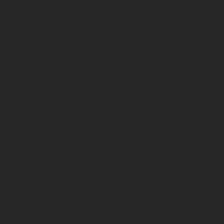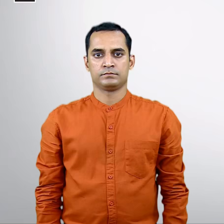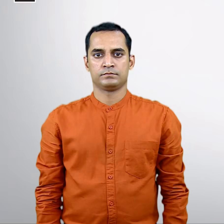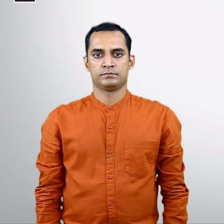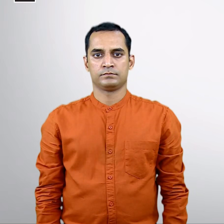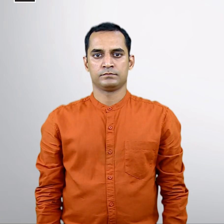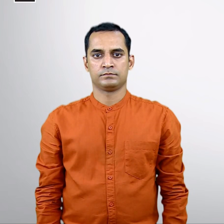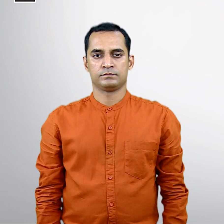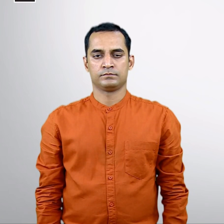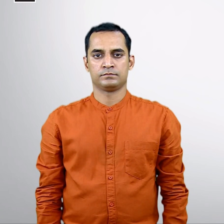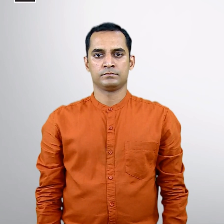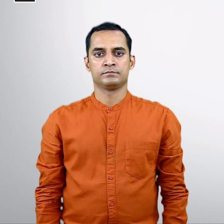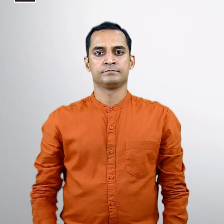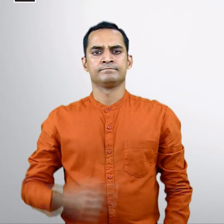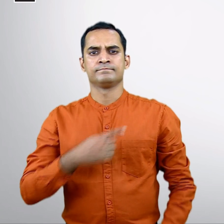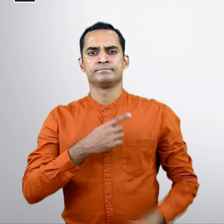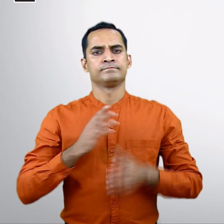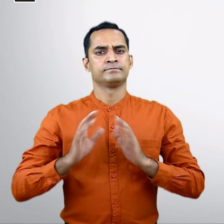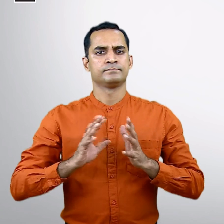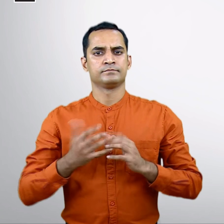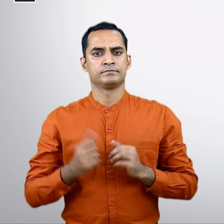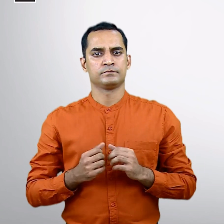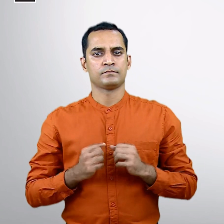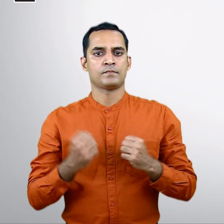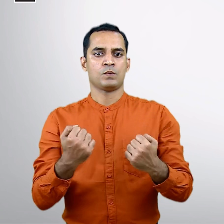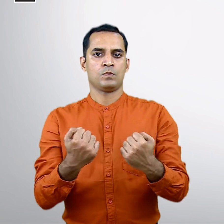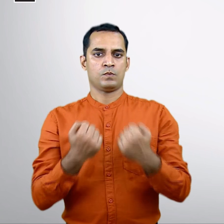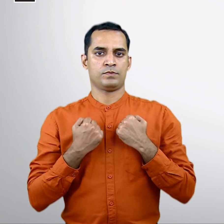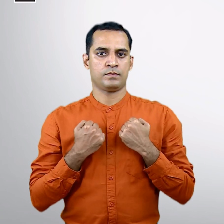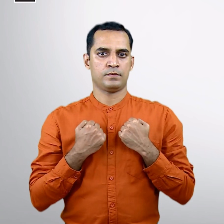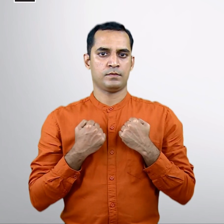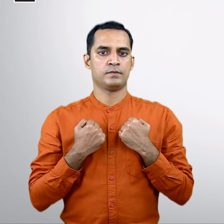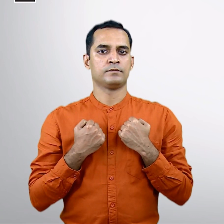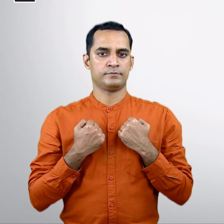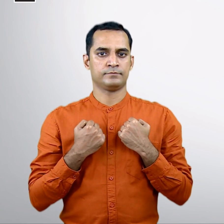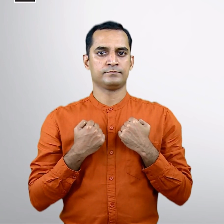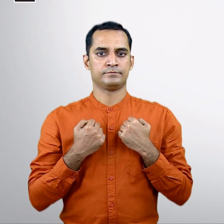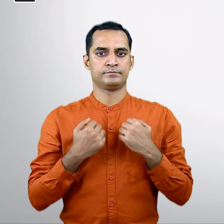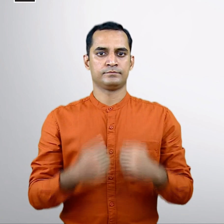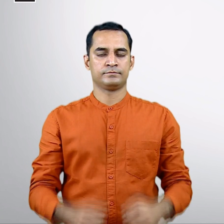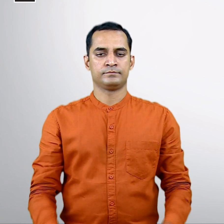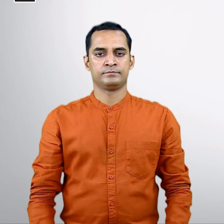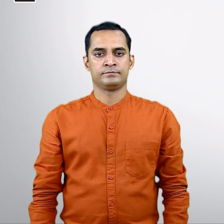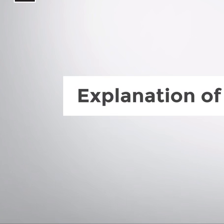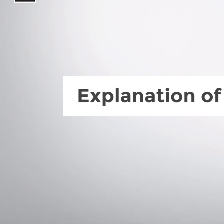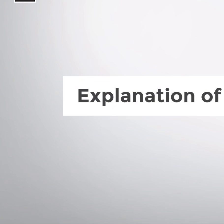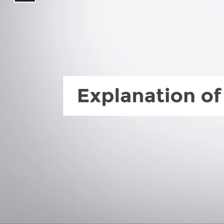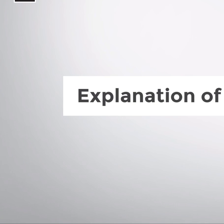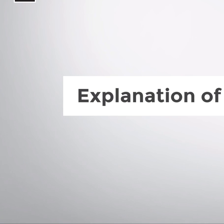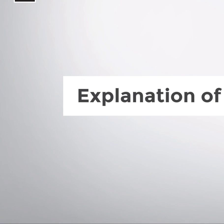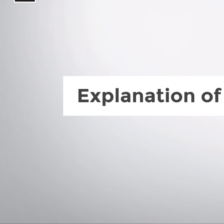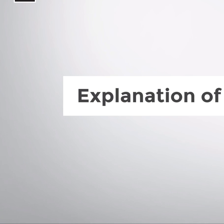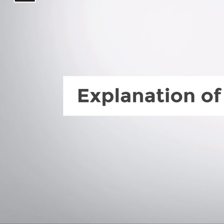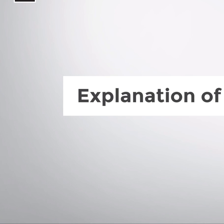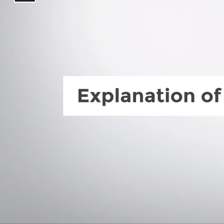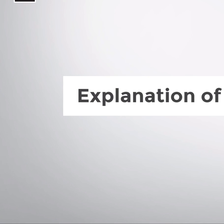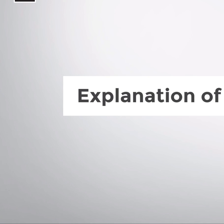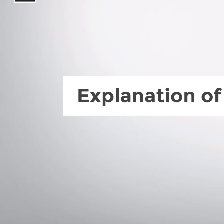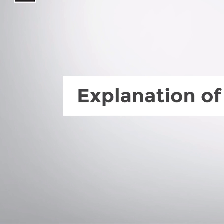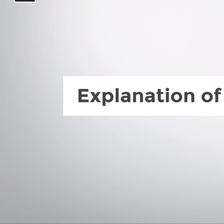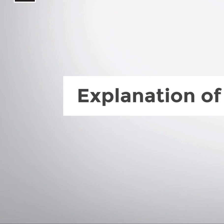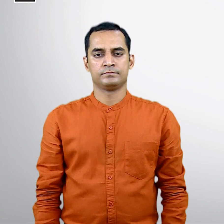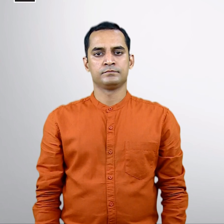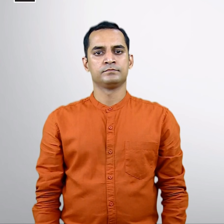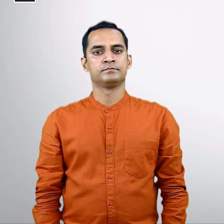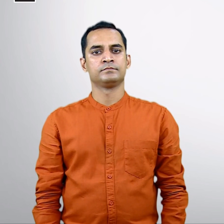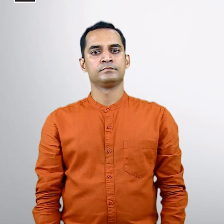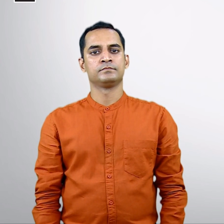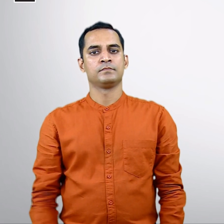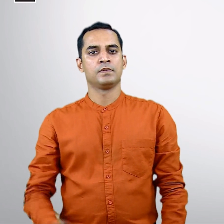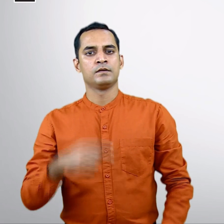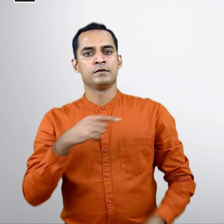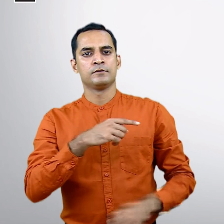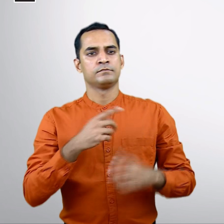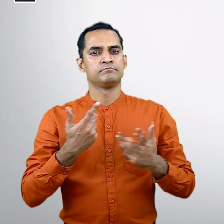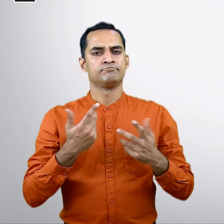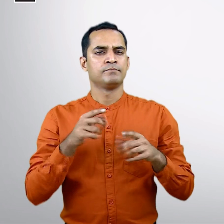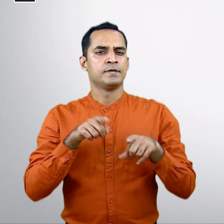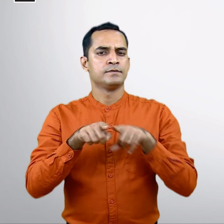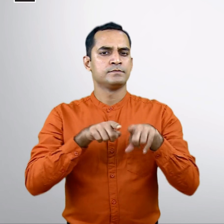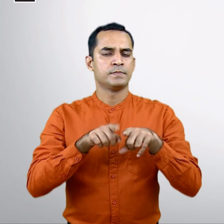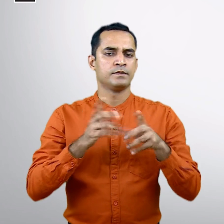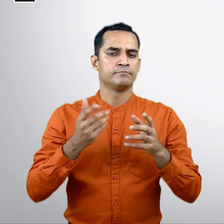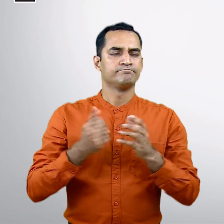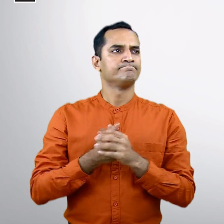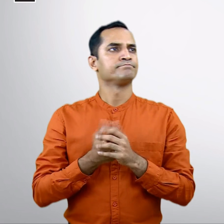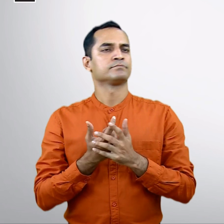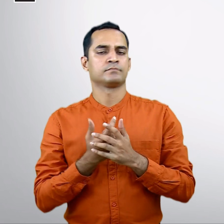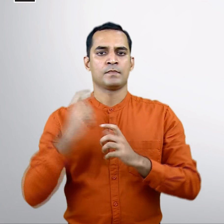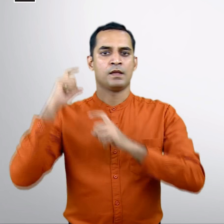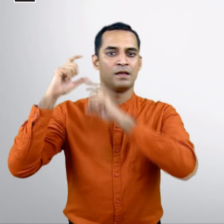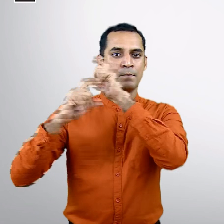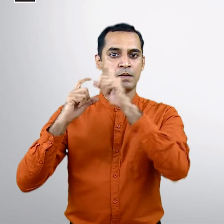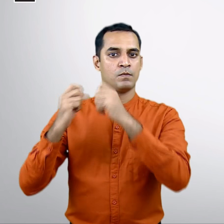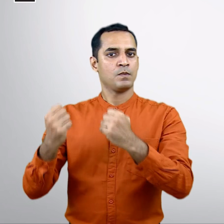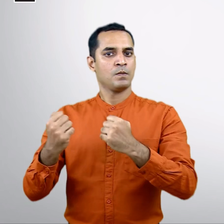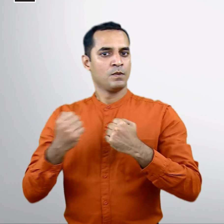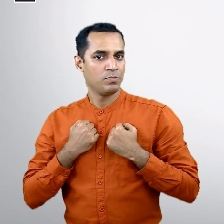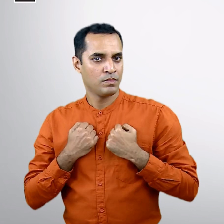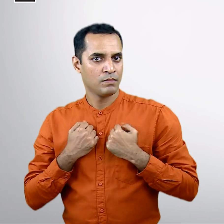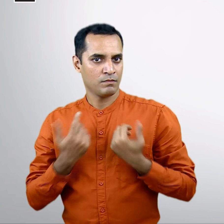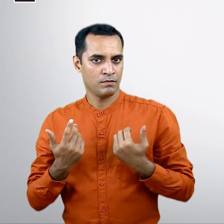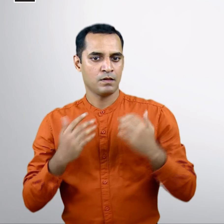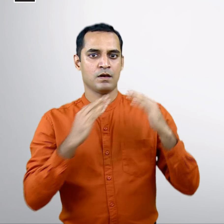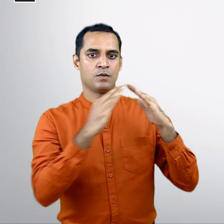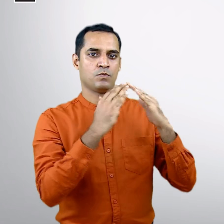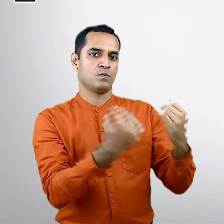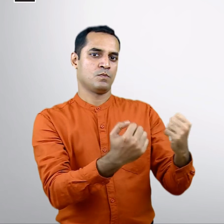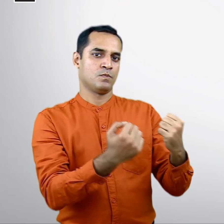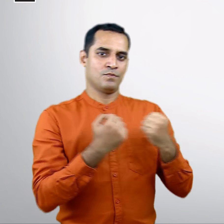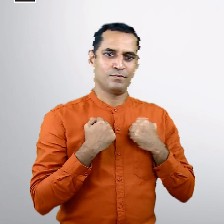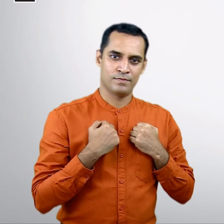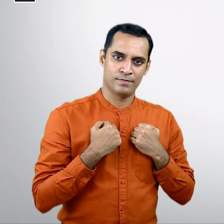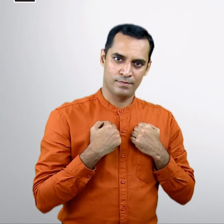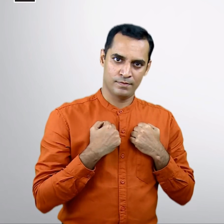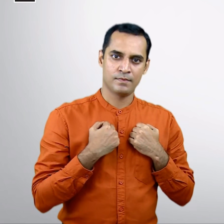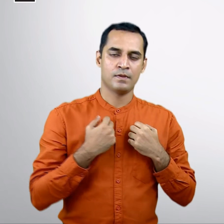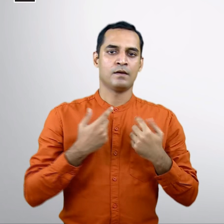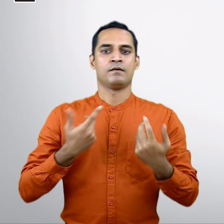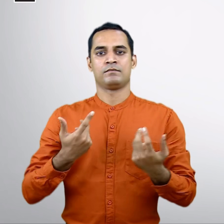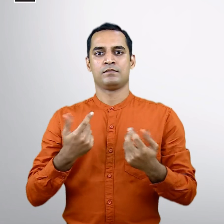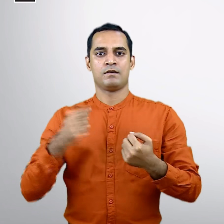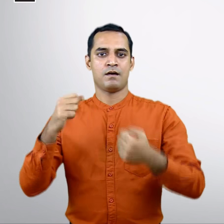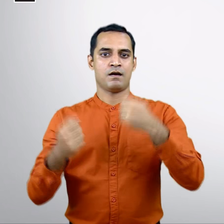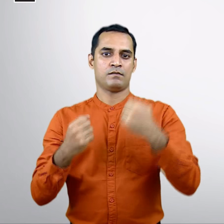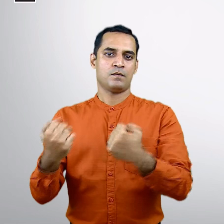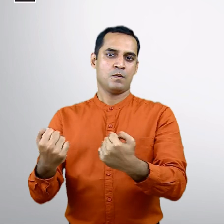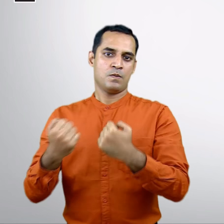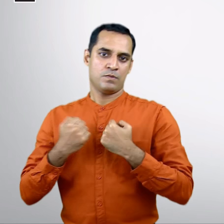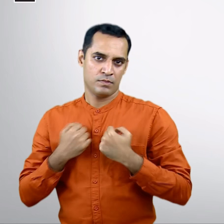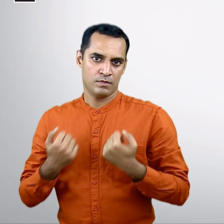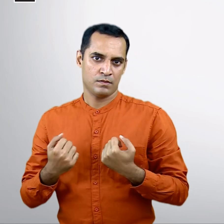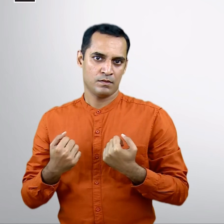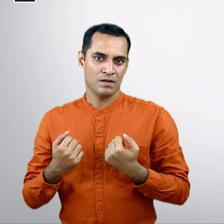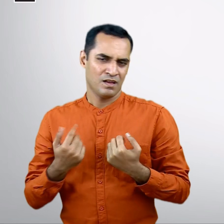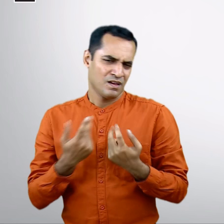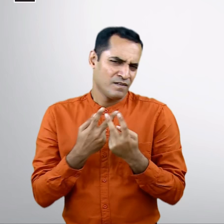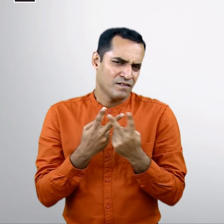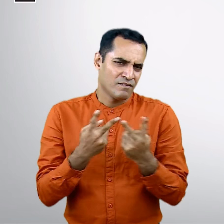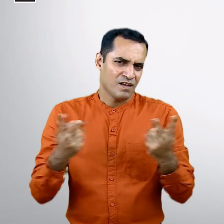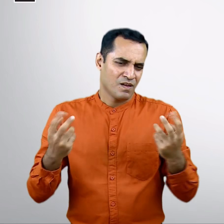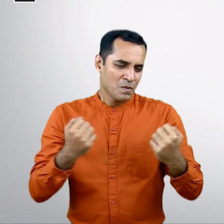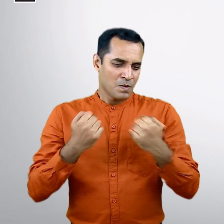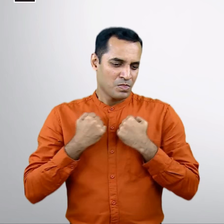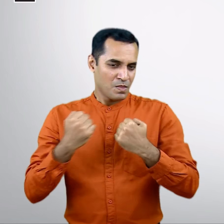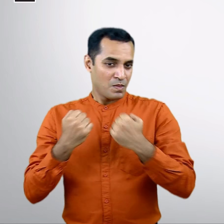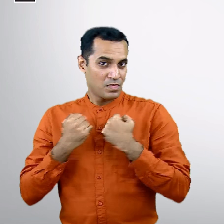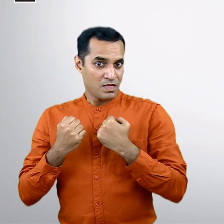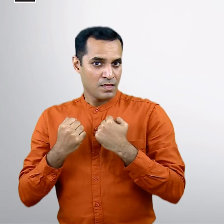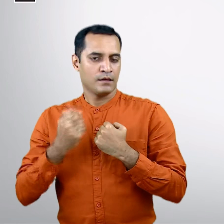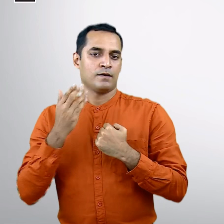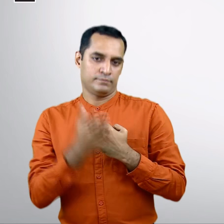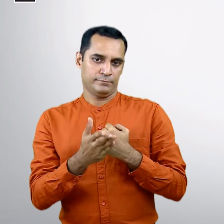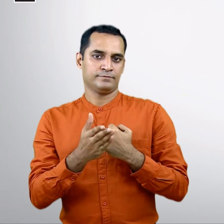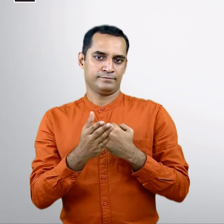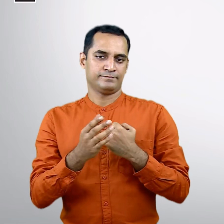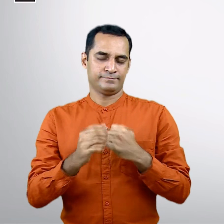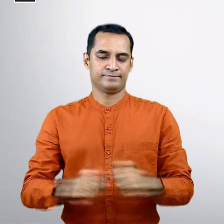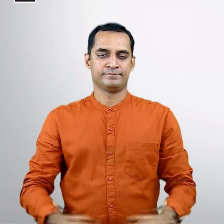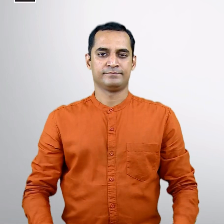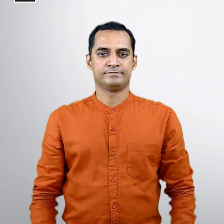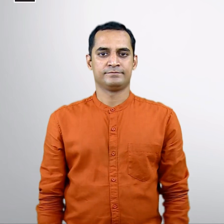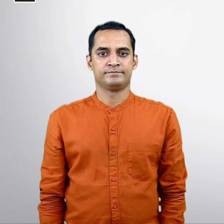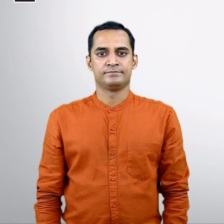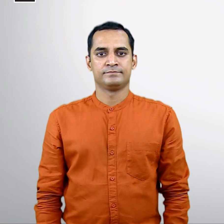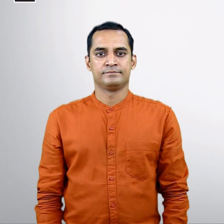Ownership (NA)